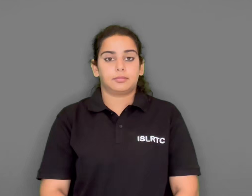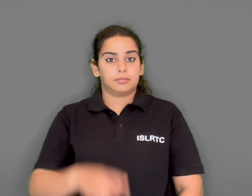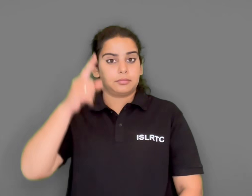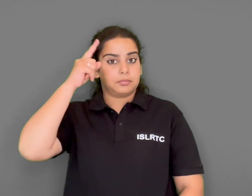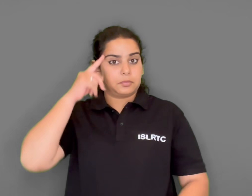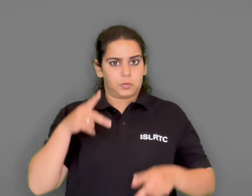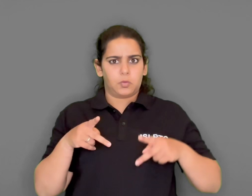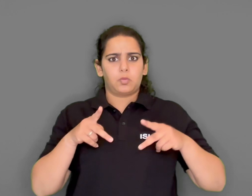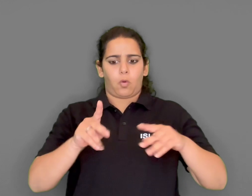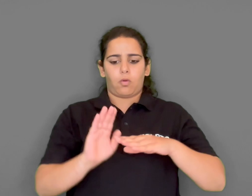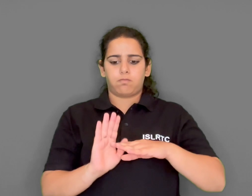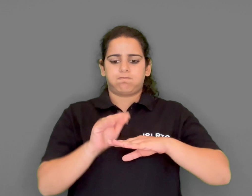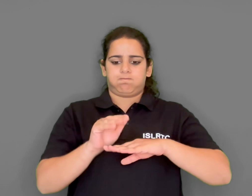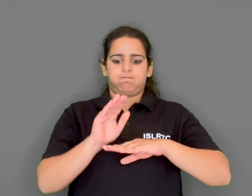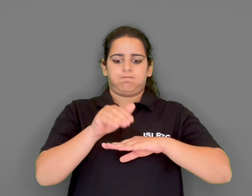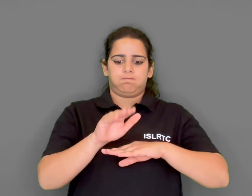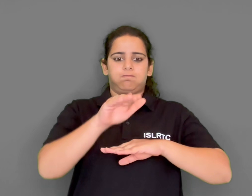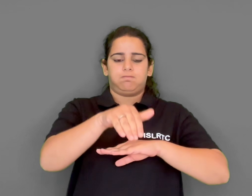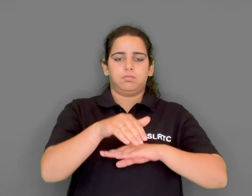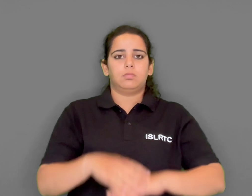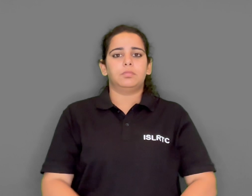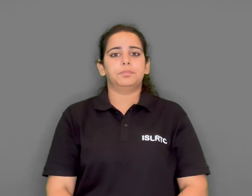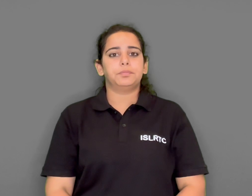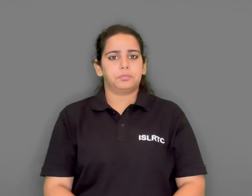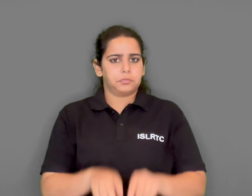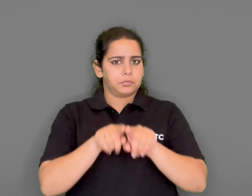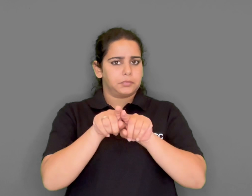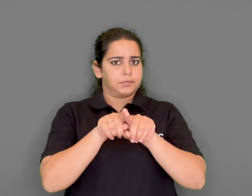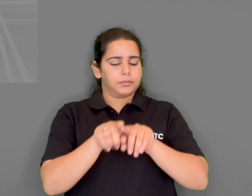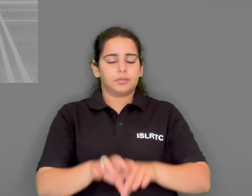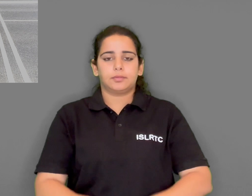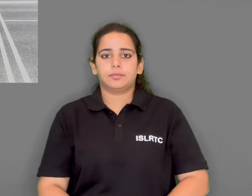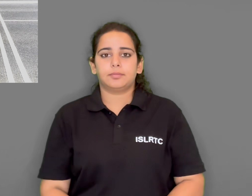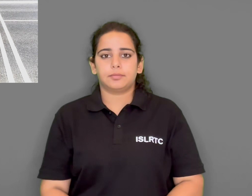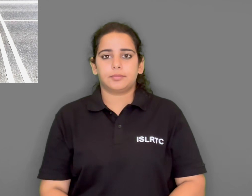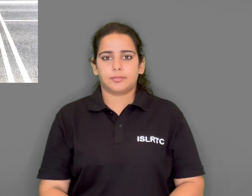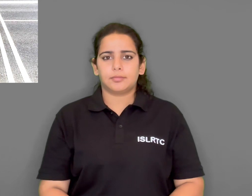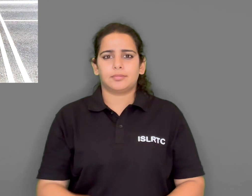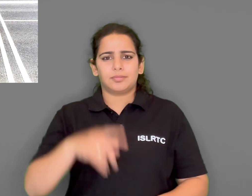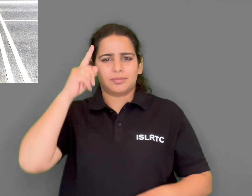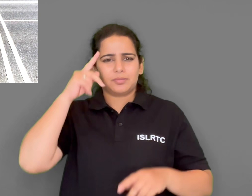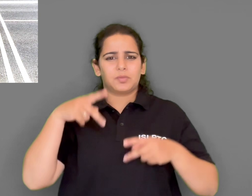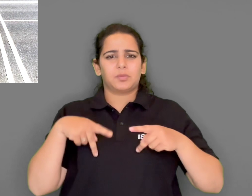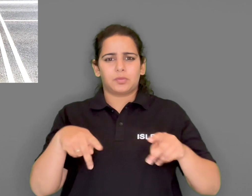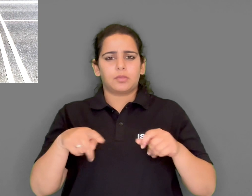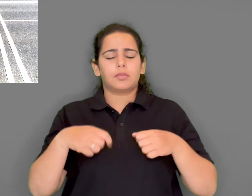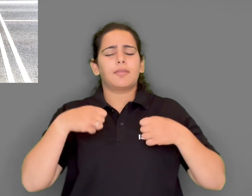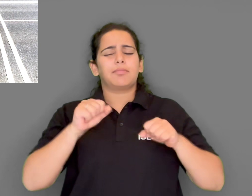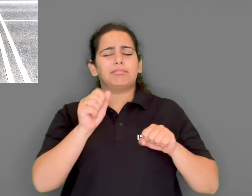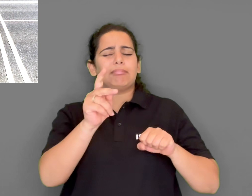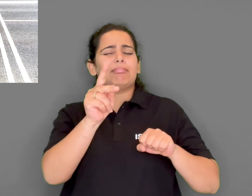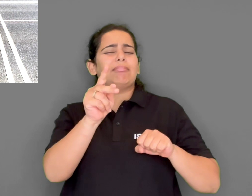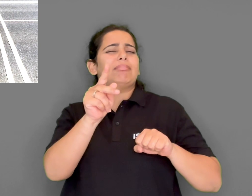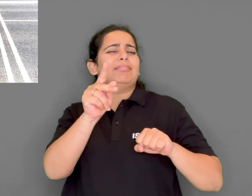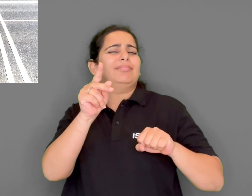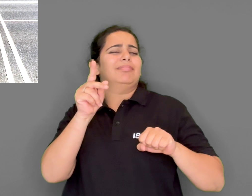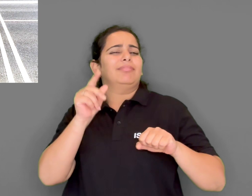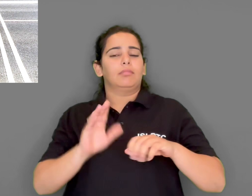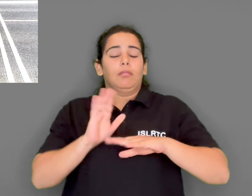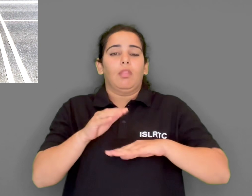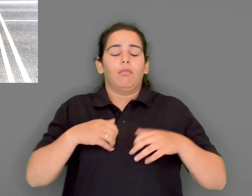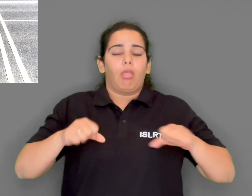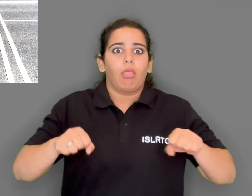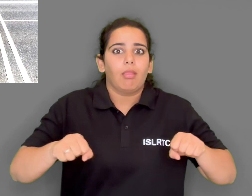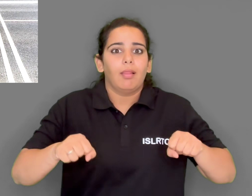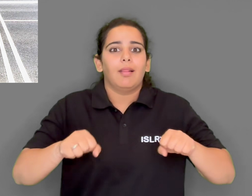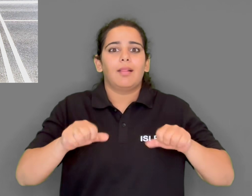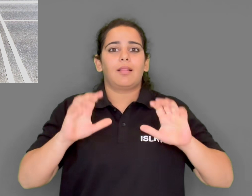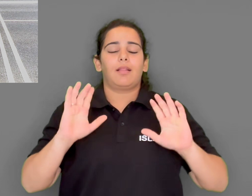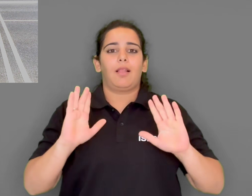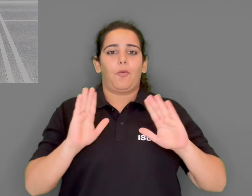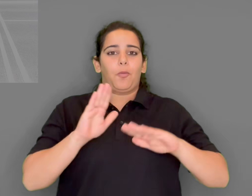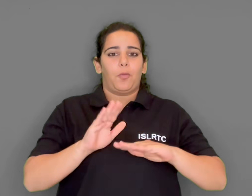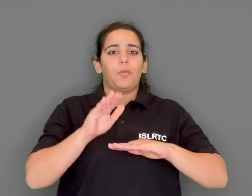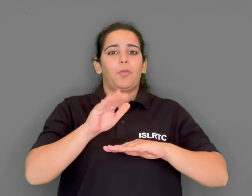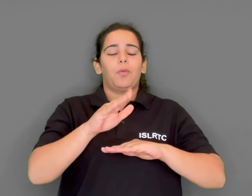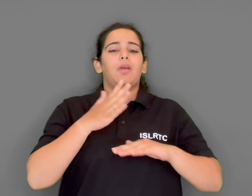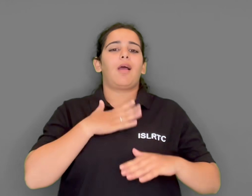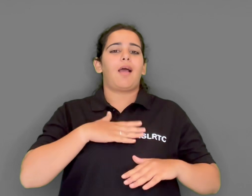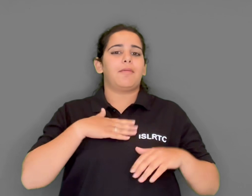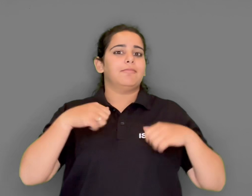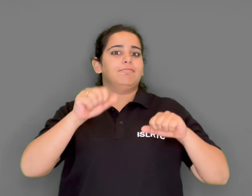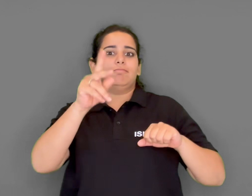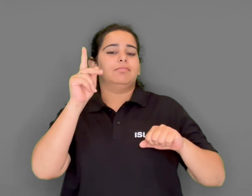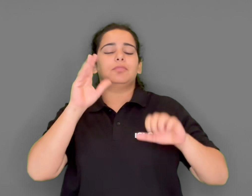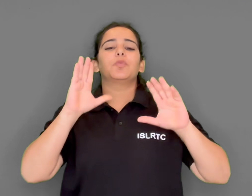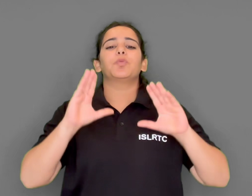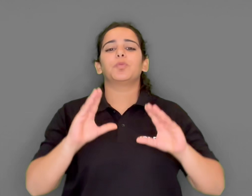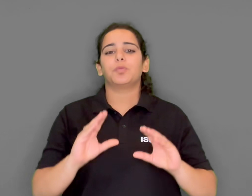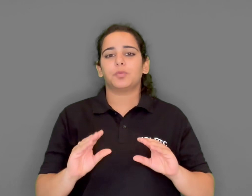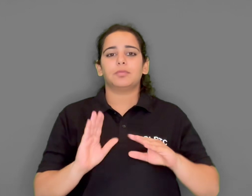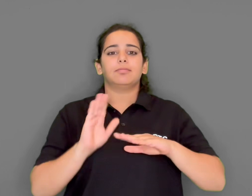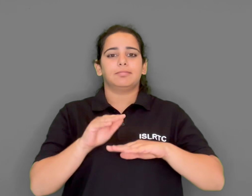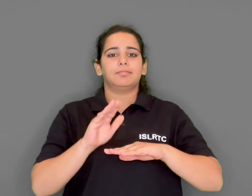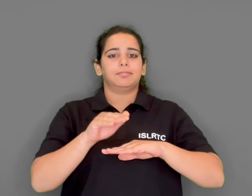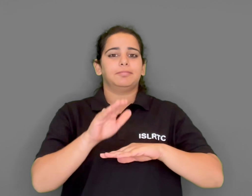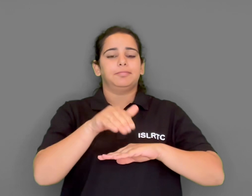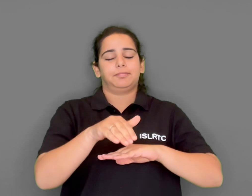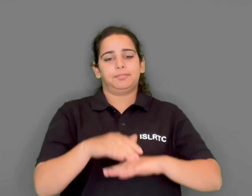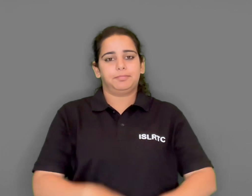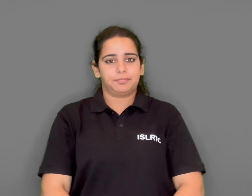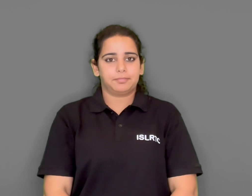Rumble strip a series of raised strips across a road or along its edge, changing the noise a vehicle's tyres make on the surface and so warning drivers of speed restrictions or of the edge of the road.